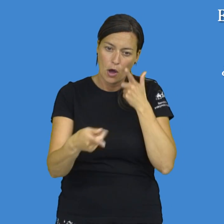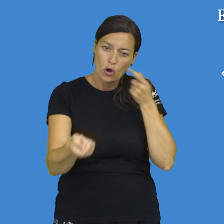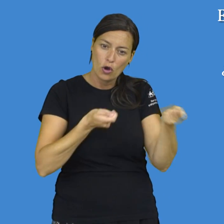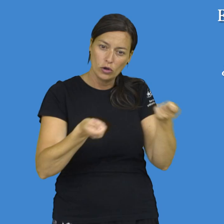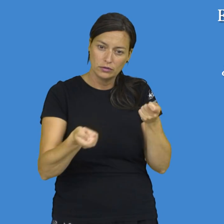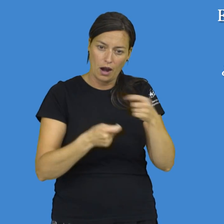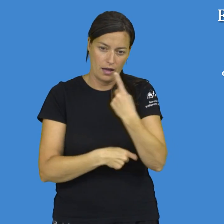control